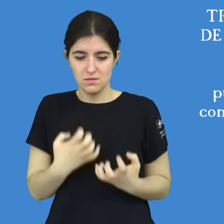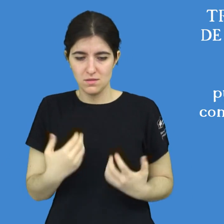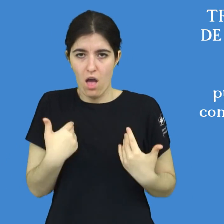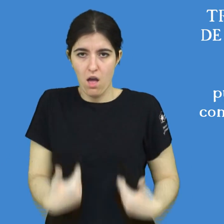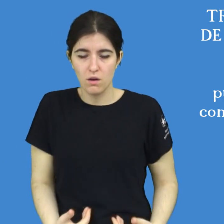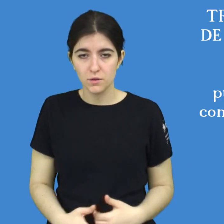cuerpo